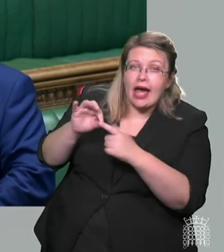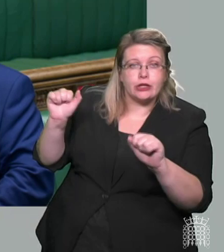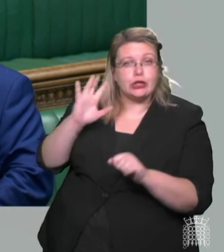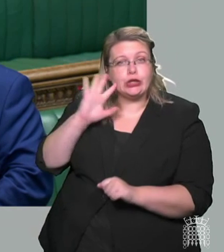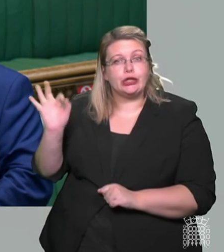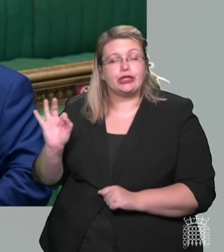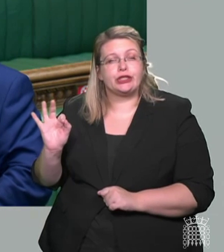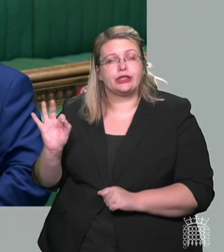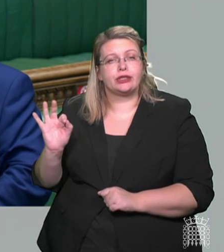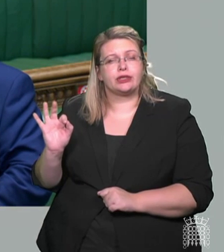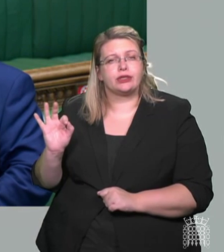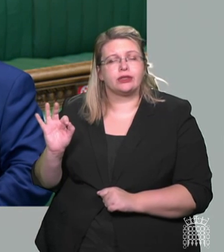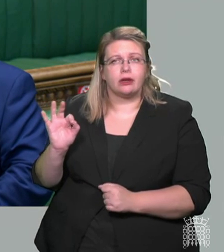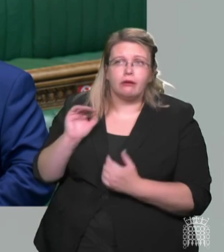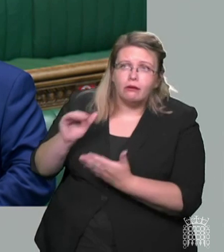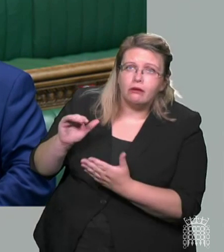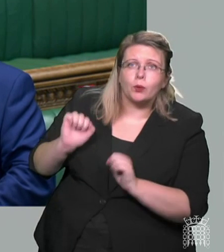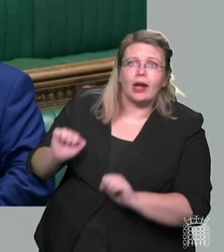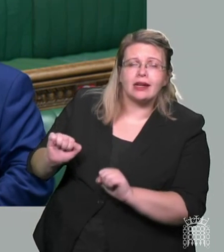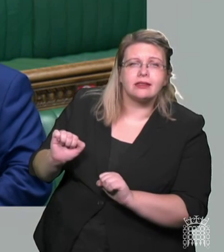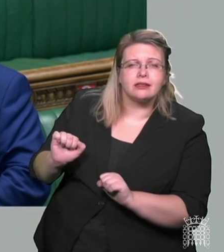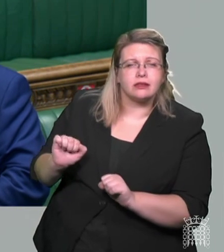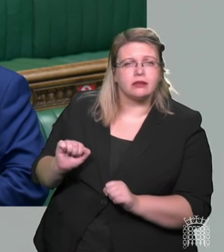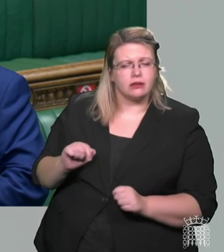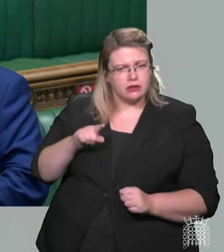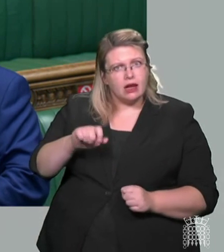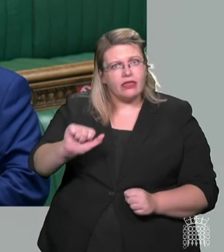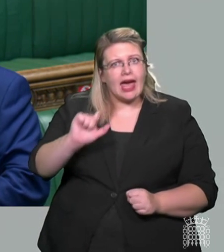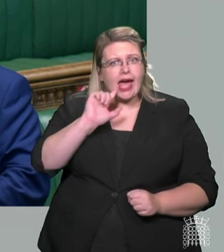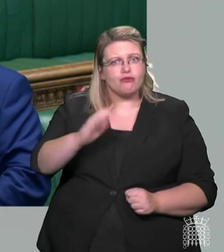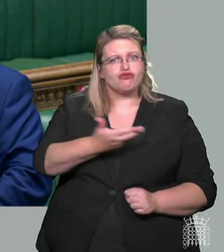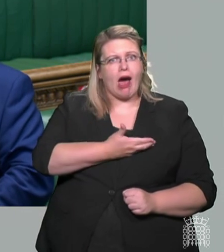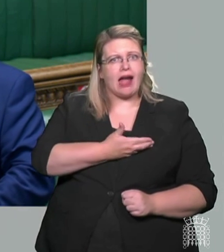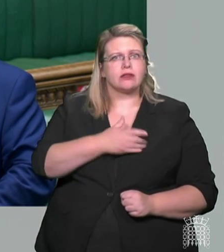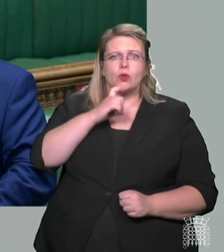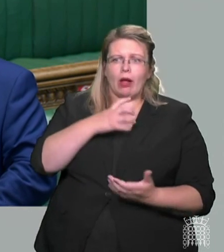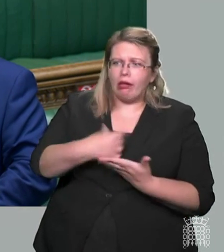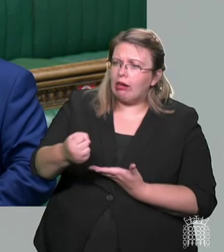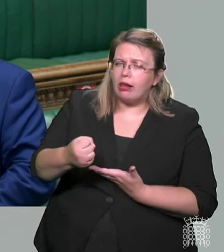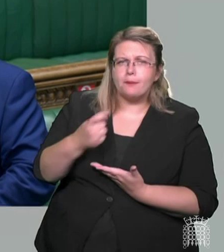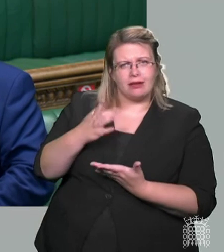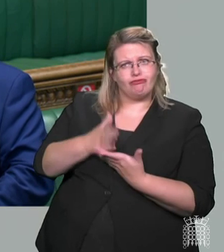It is simply unacceptable that their rights will be diminished by the failures of this Government.